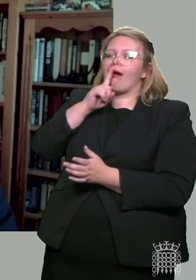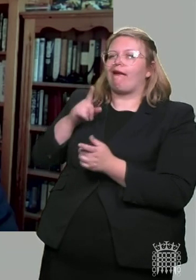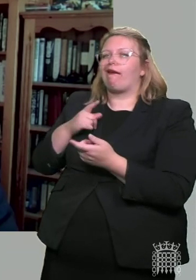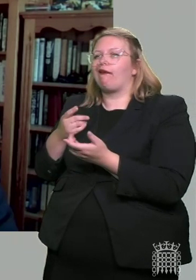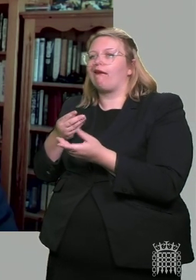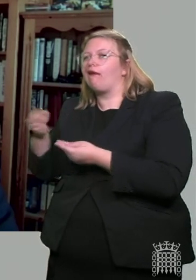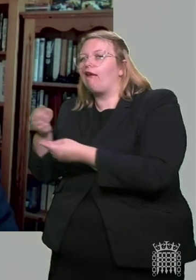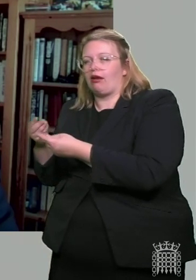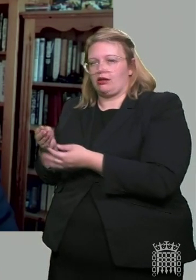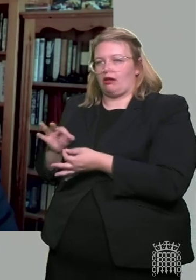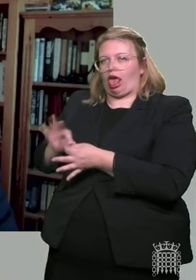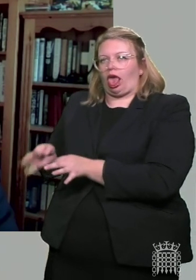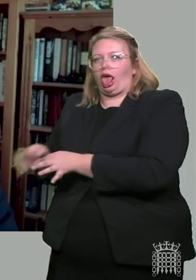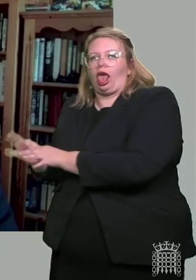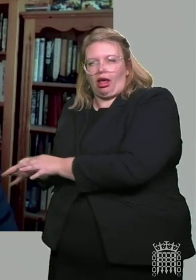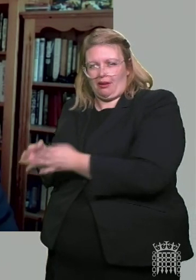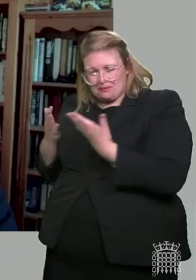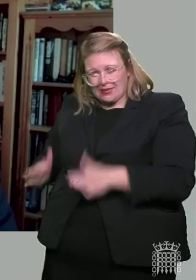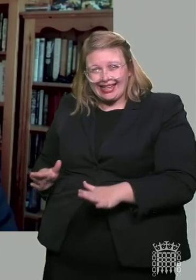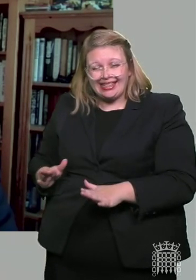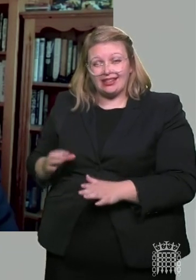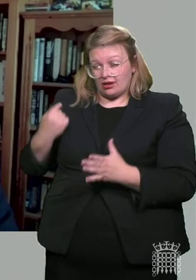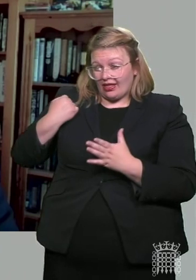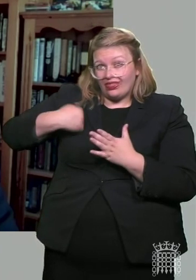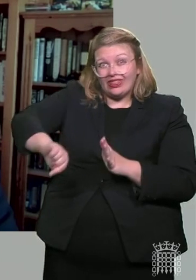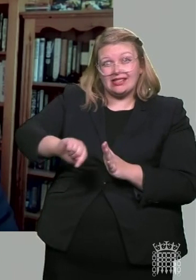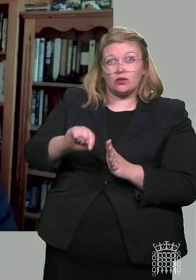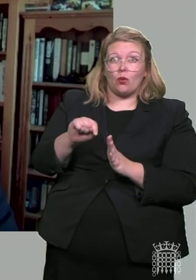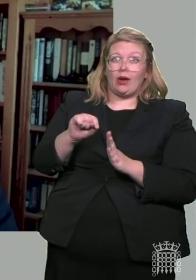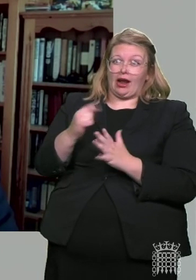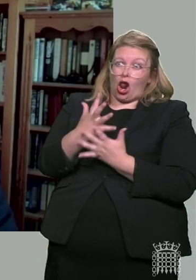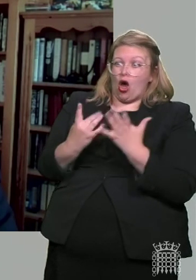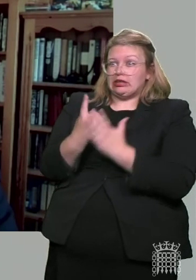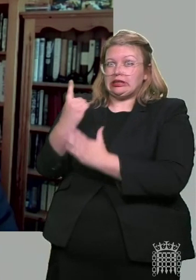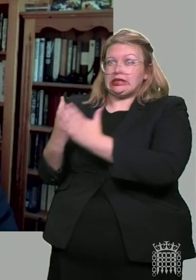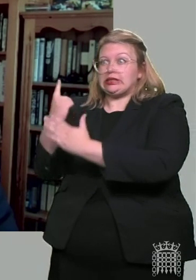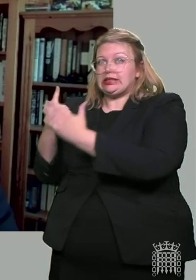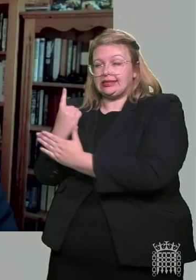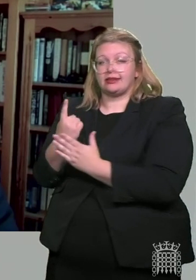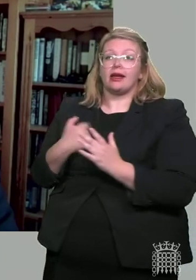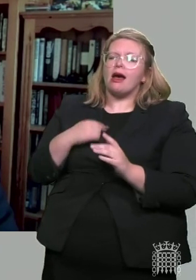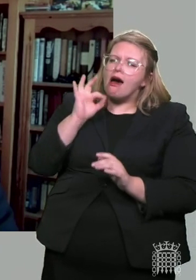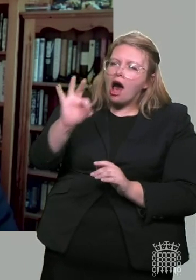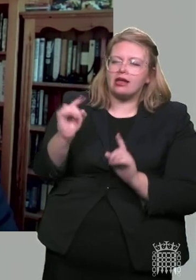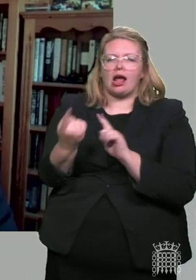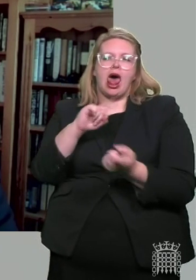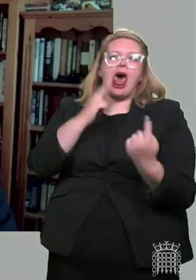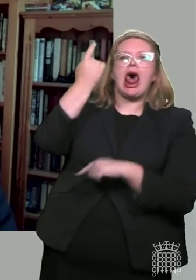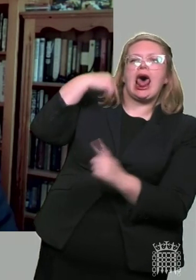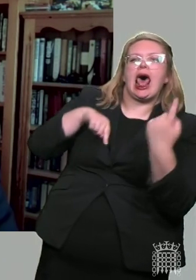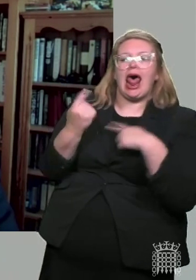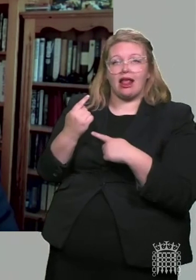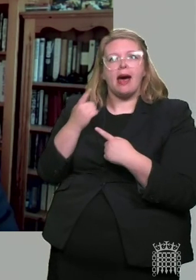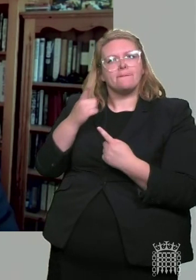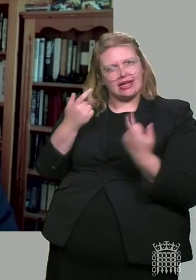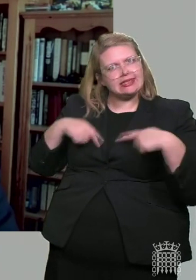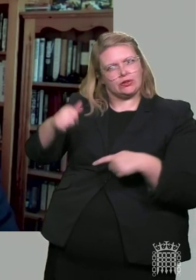The Prime Minister has dodged these questions all week, and he has dodged them again today, but these questions simply are not going to go away.